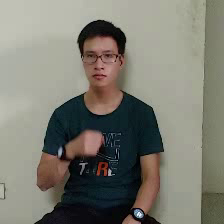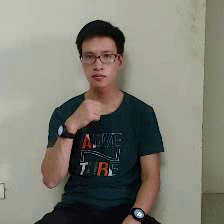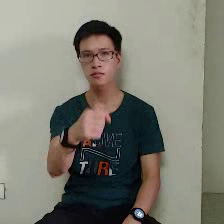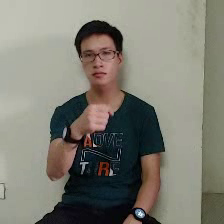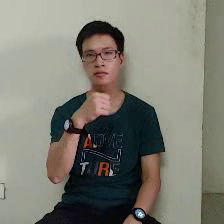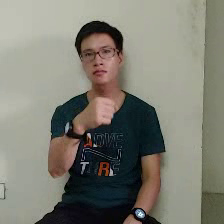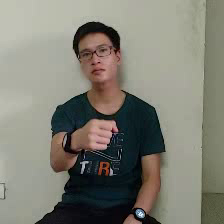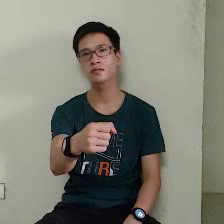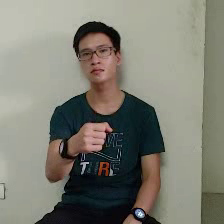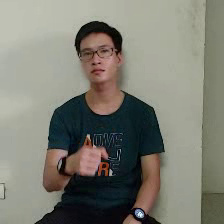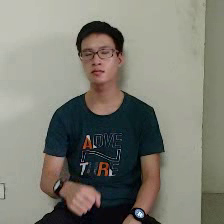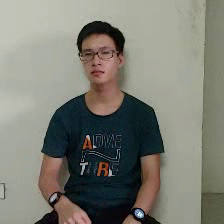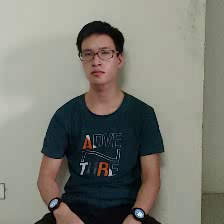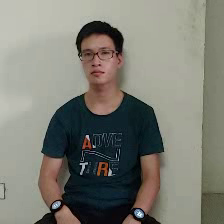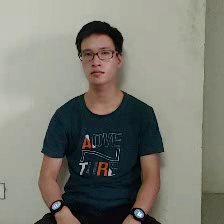Phỏng vấn